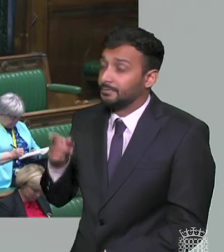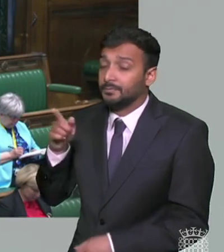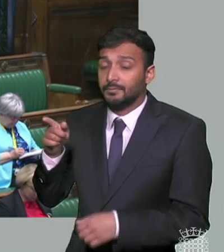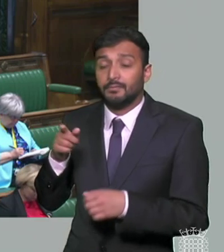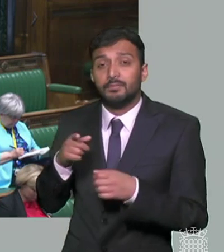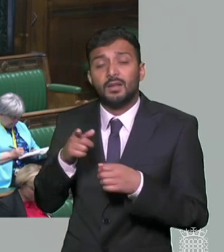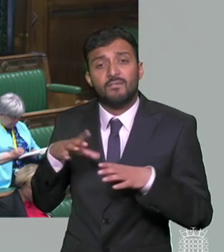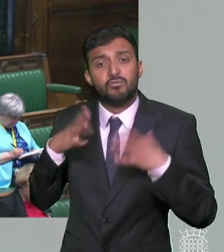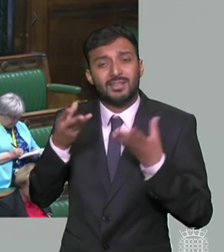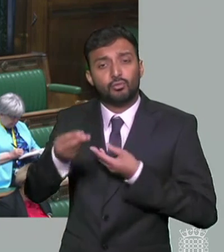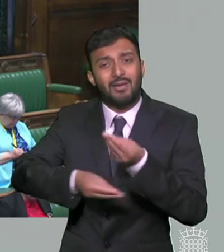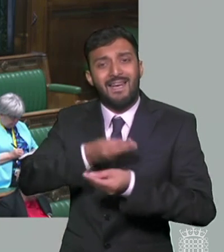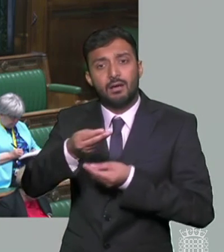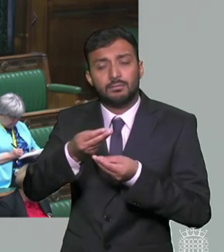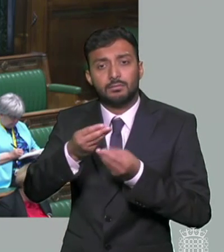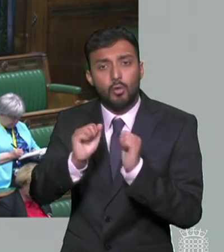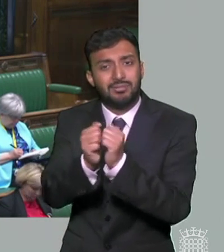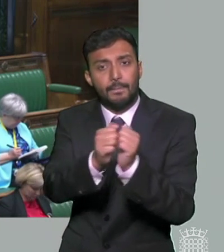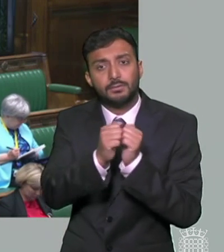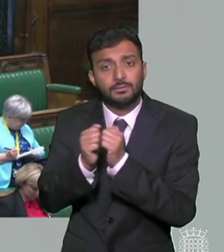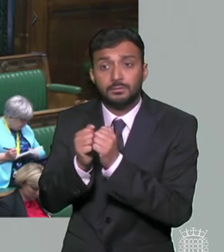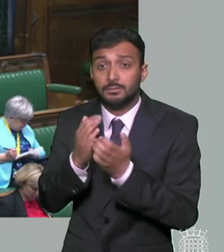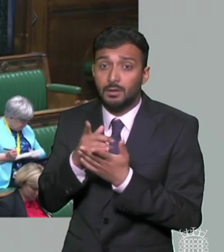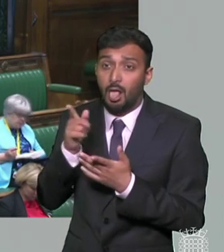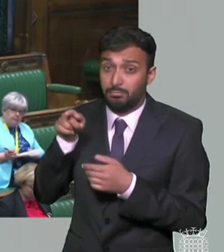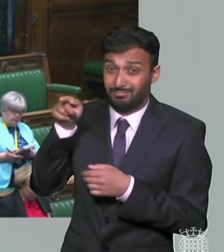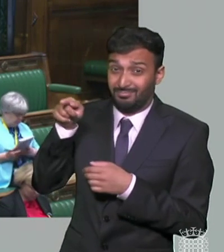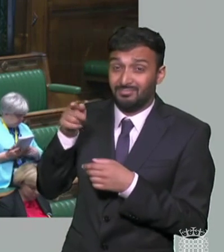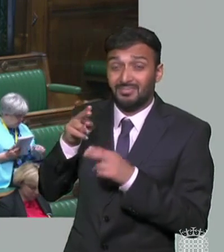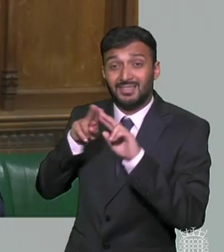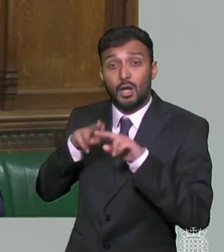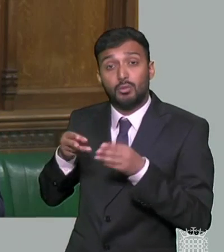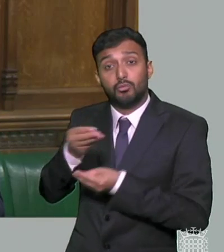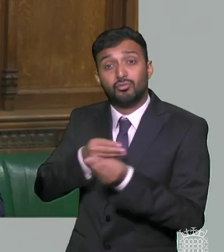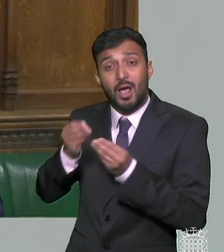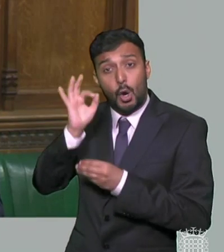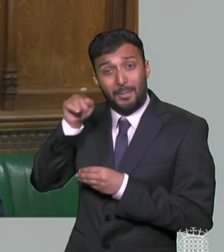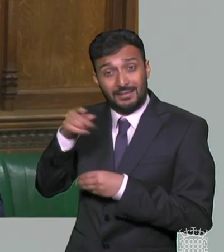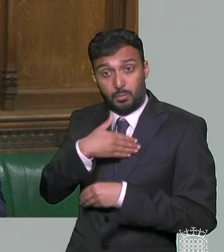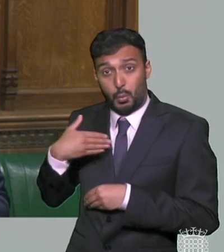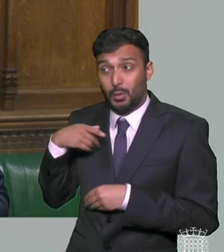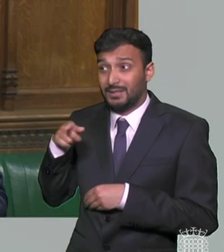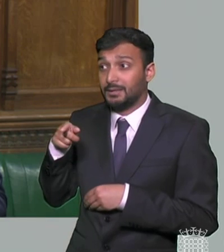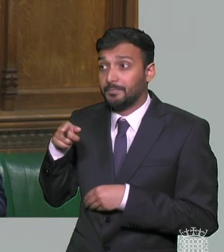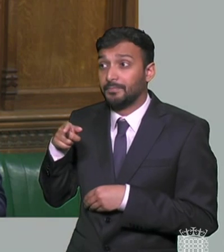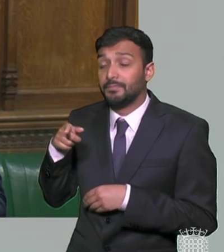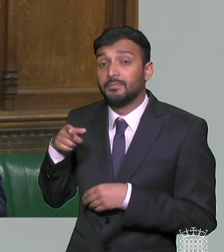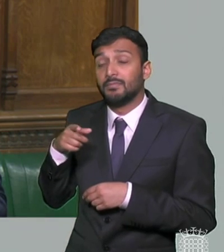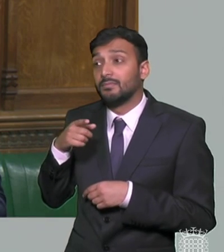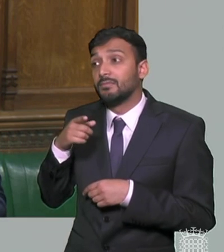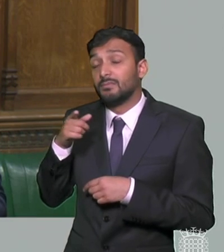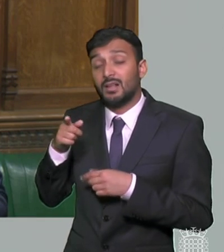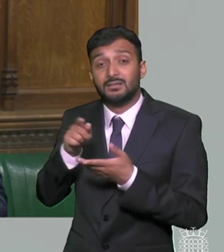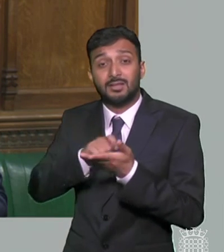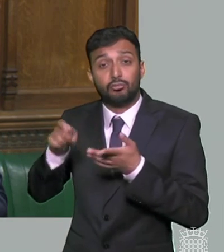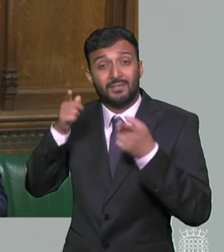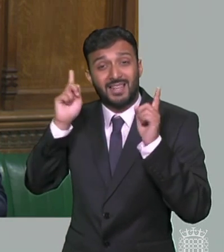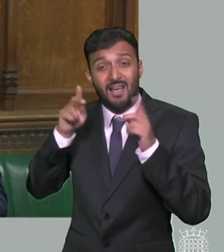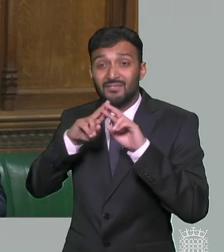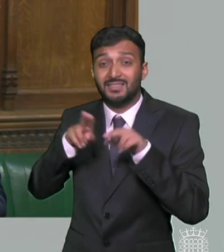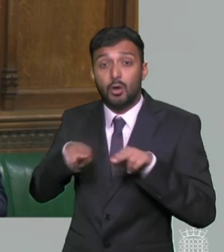I cannot overstate the fury of the International Trade Committee this morning, which led us to unanimously empty-chair the Secretary of State for International Trade.